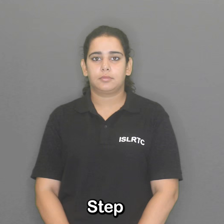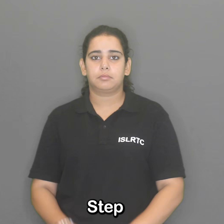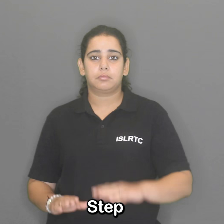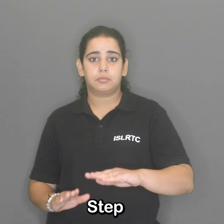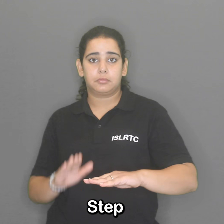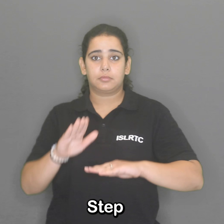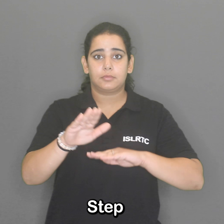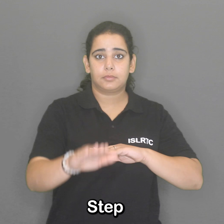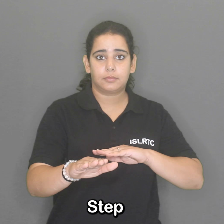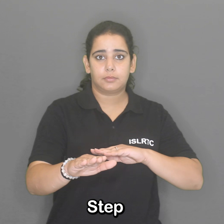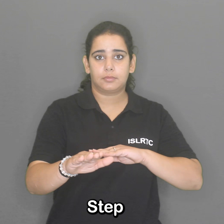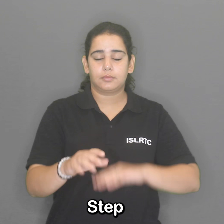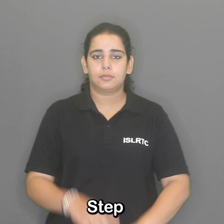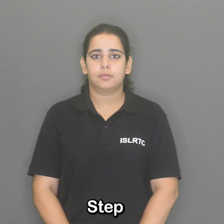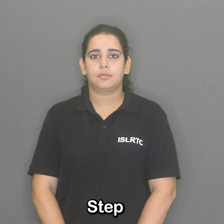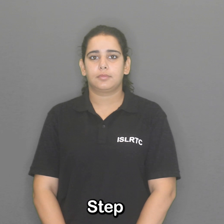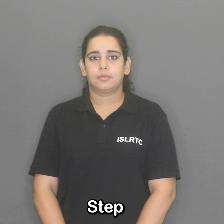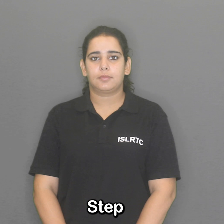Step